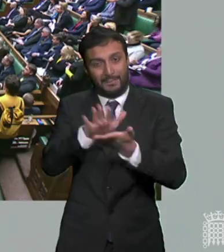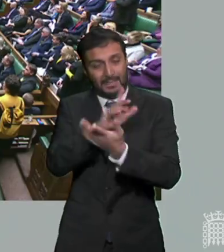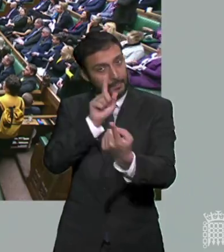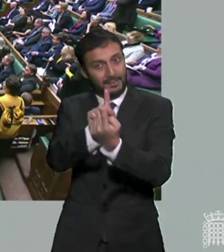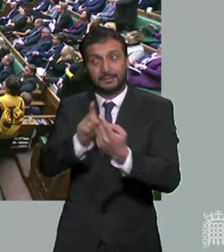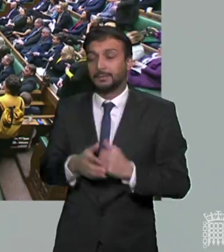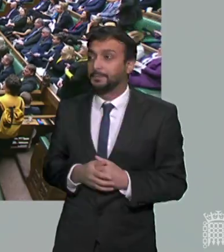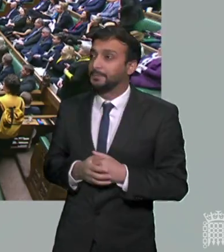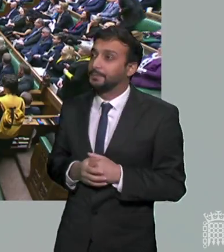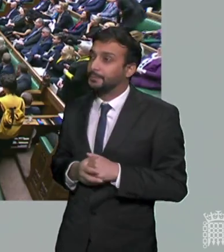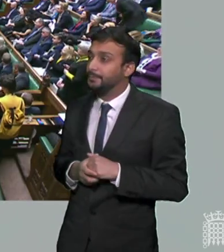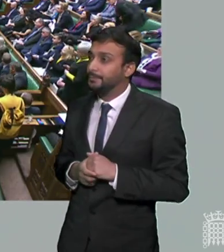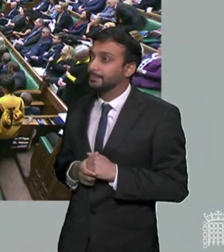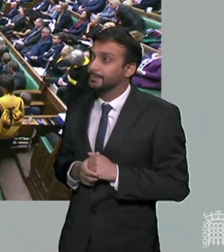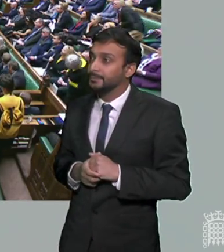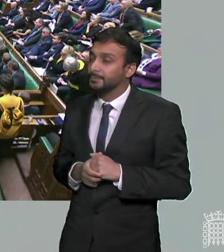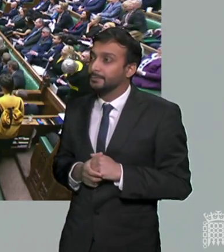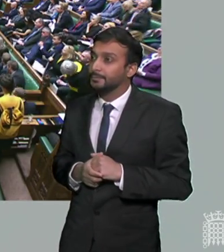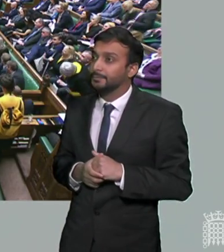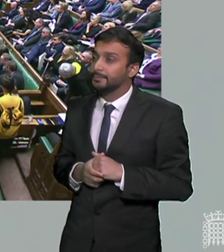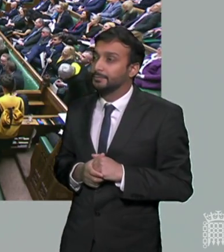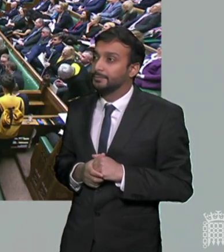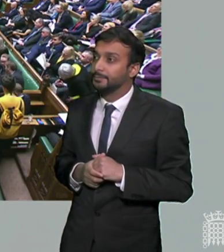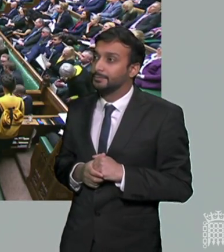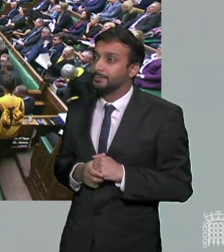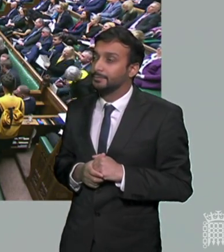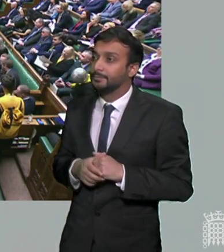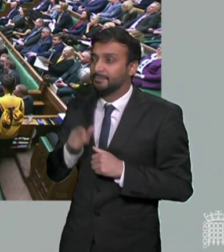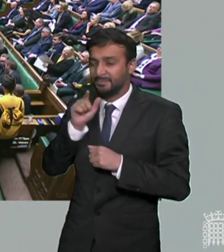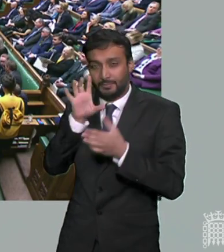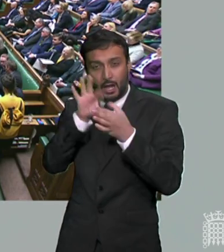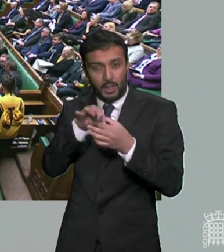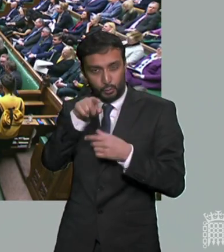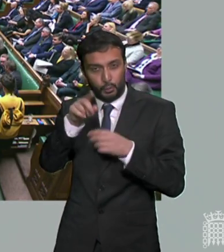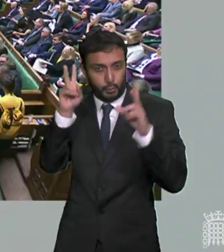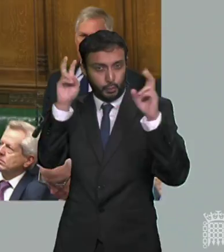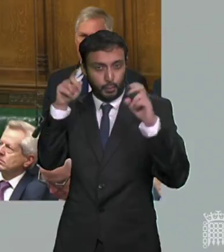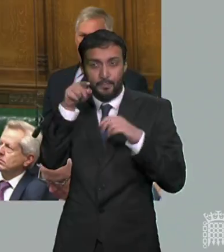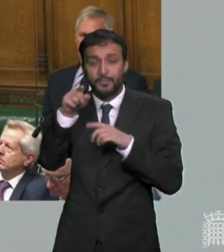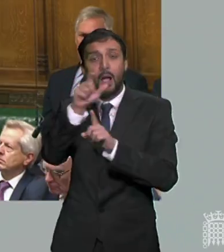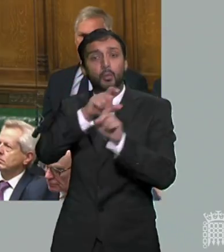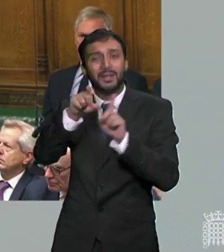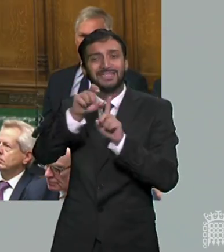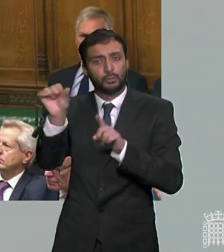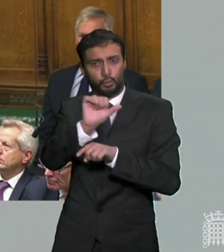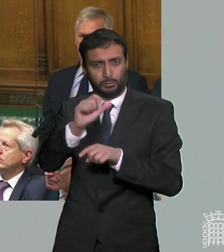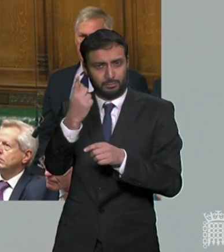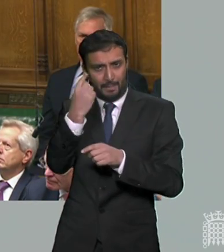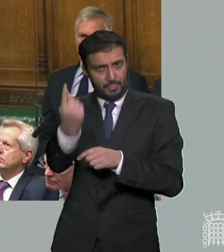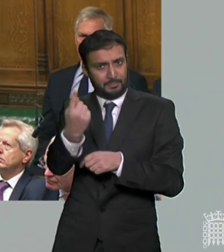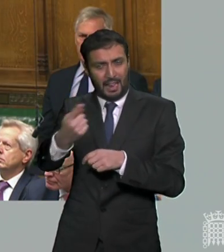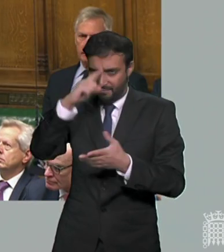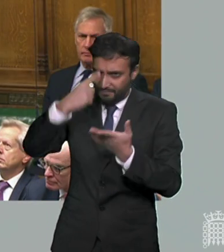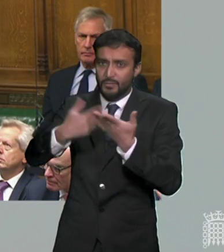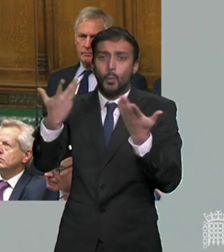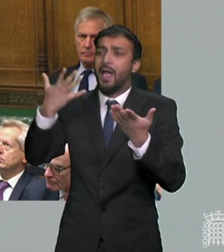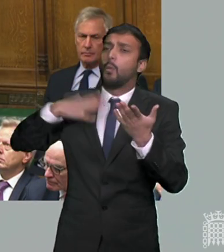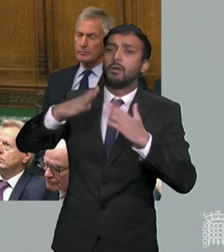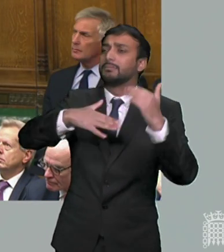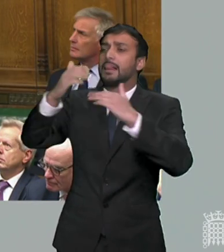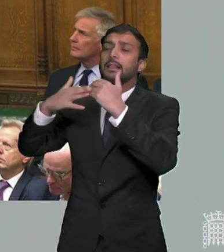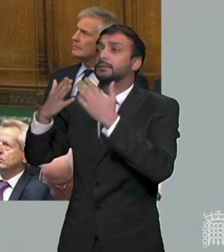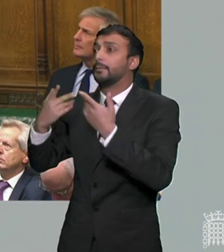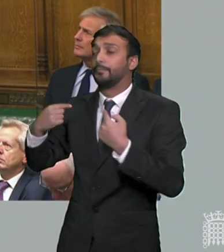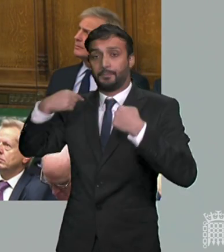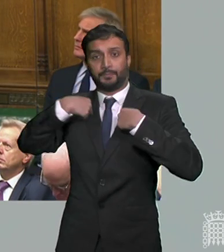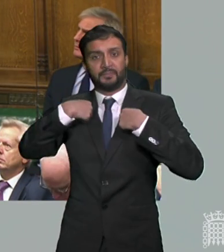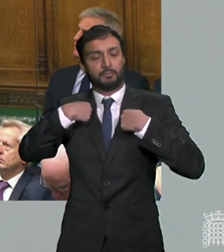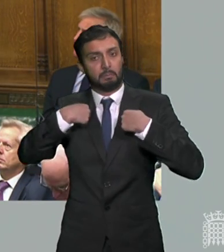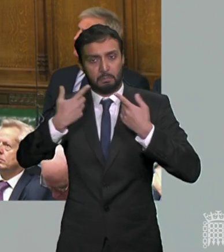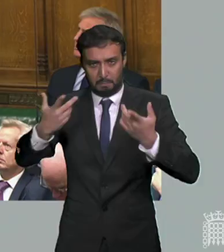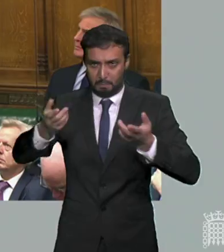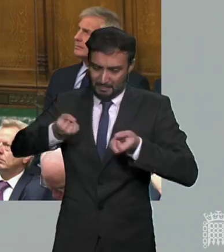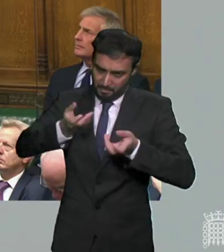Returning to the theme of communities being able to decide where to build, in Thurrock we embrace our obligations to deliver more new homes.